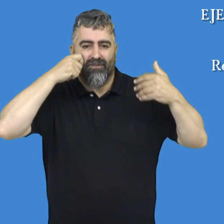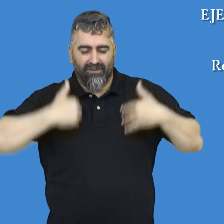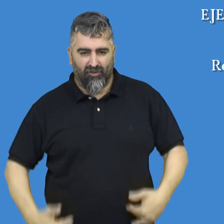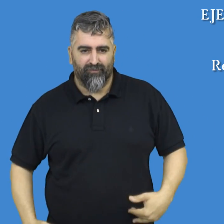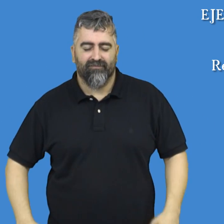cuerpo